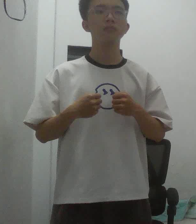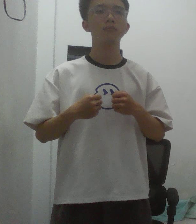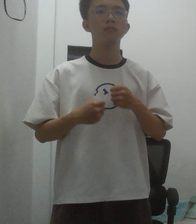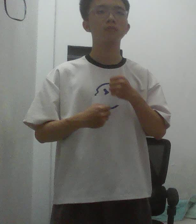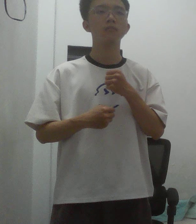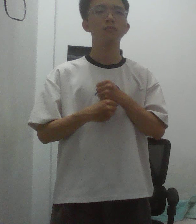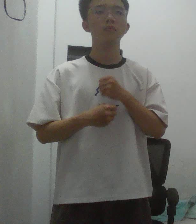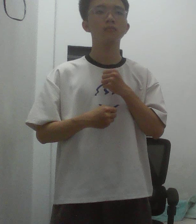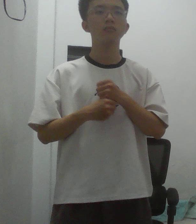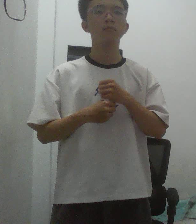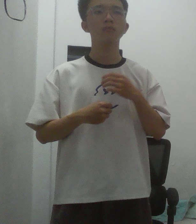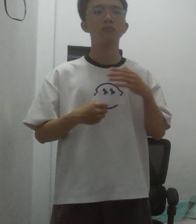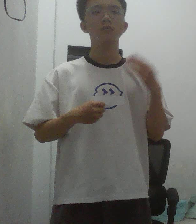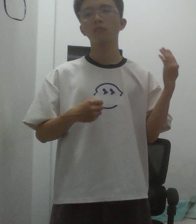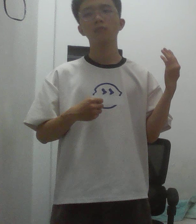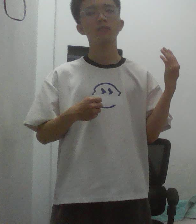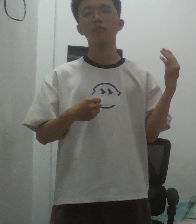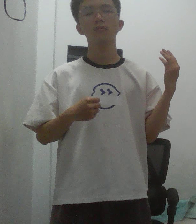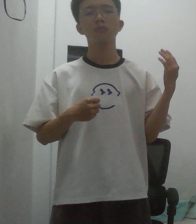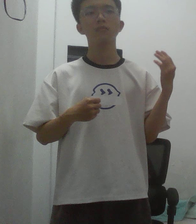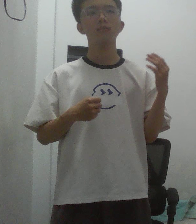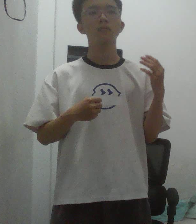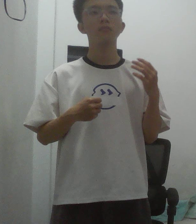that nghiep